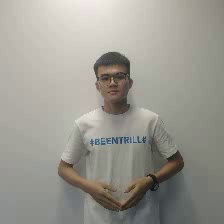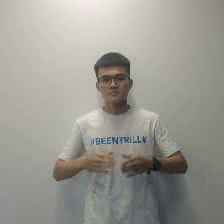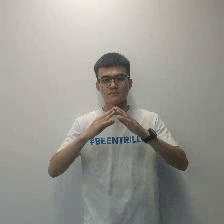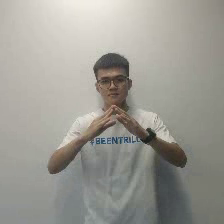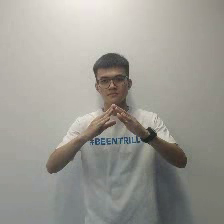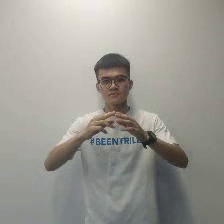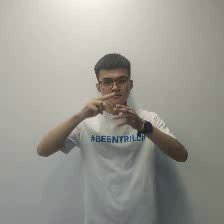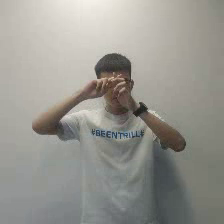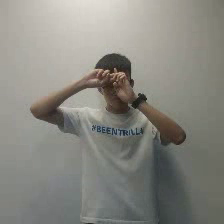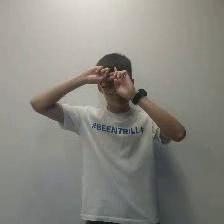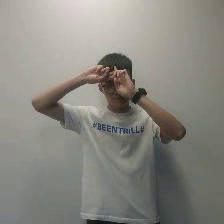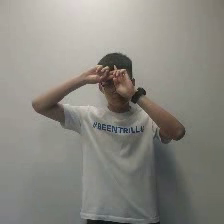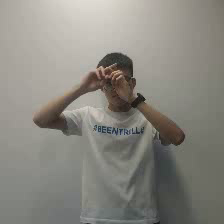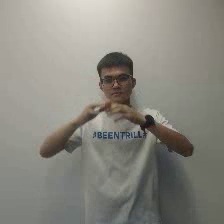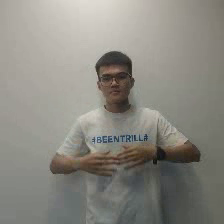Bệnh viện